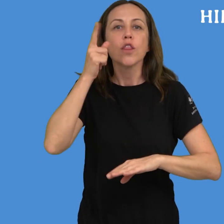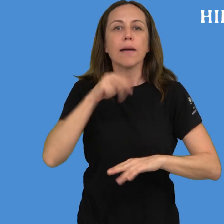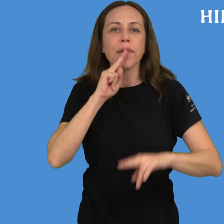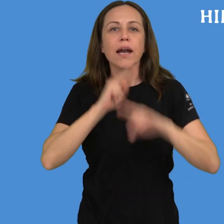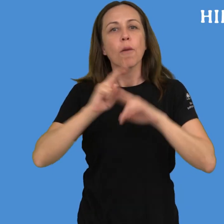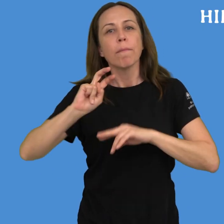nombre